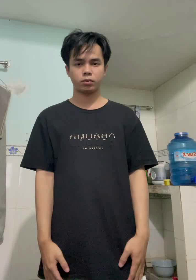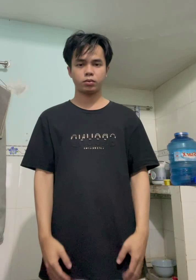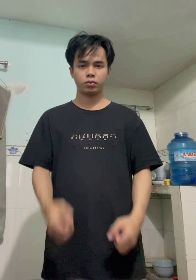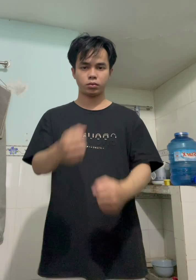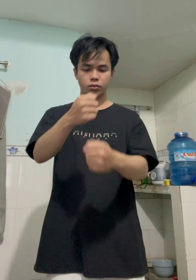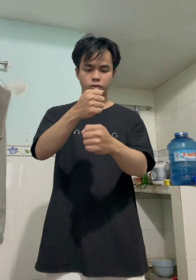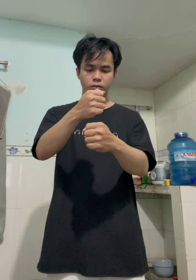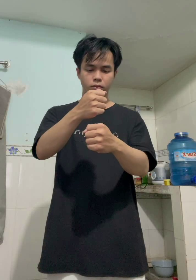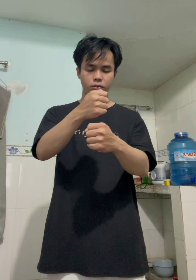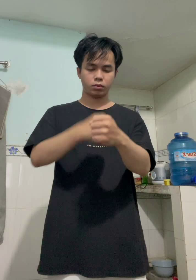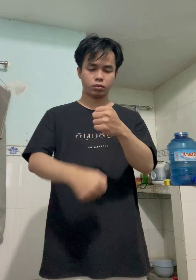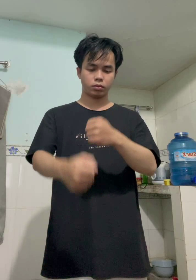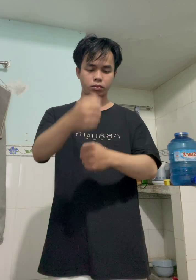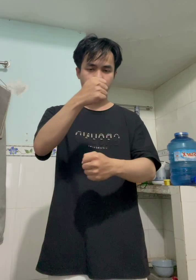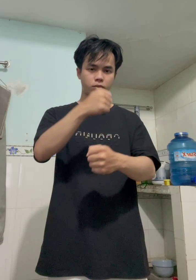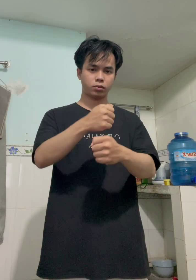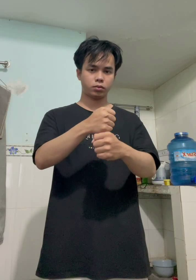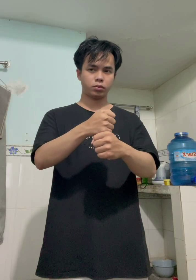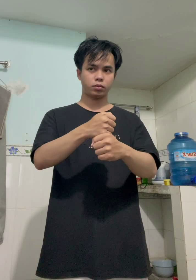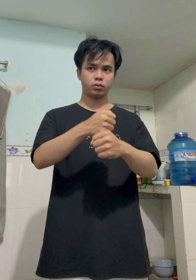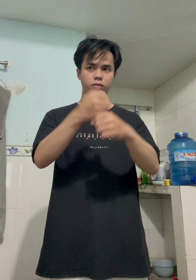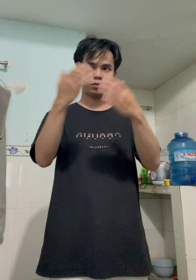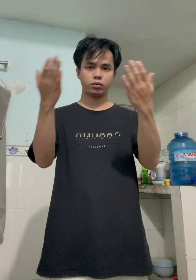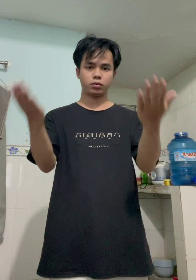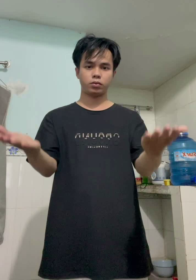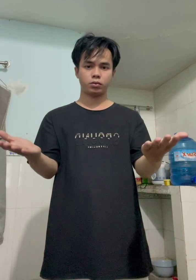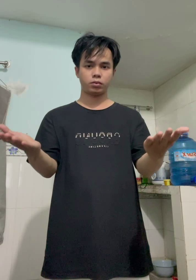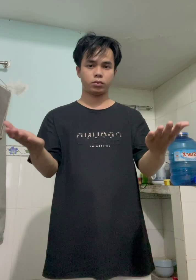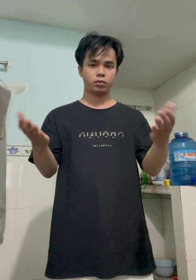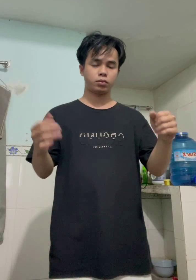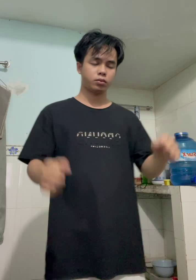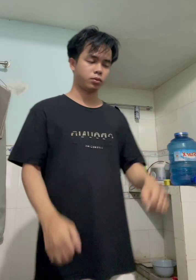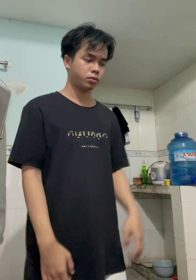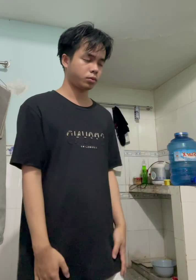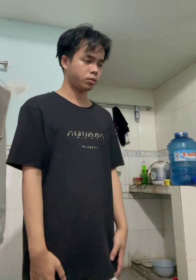nam nay